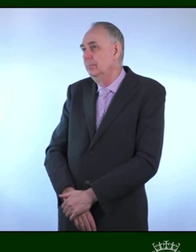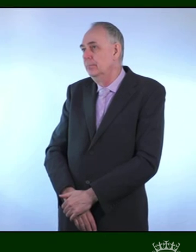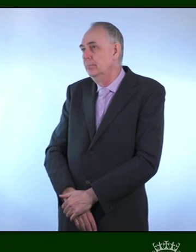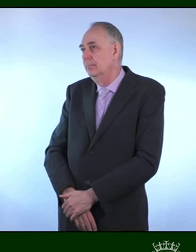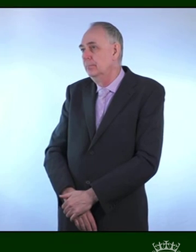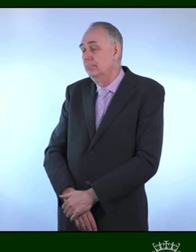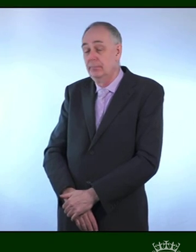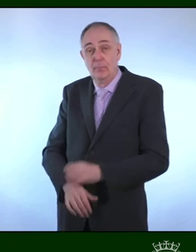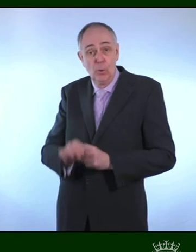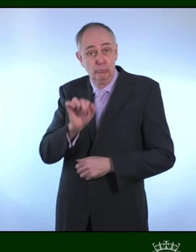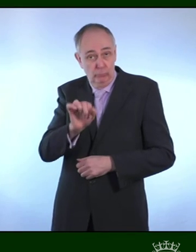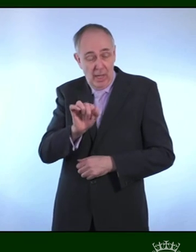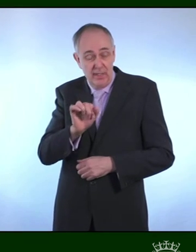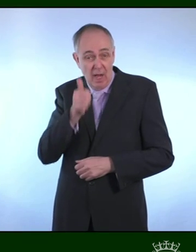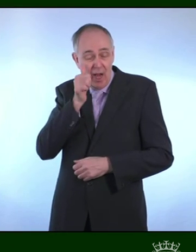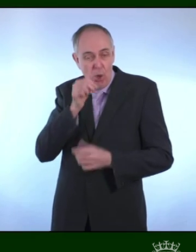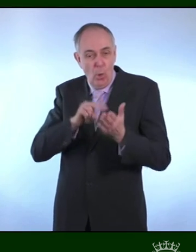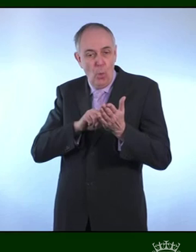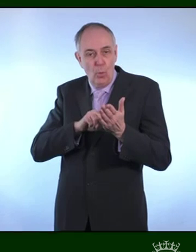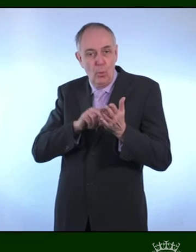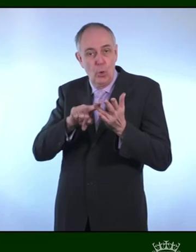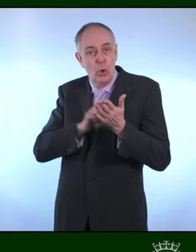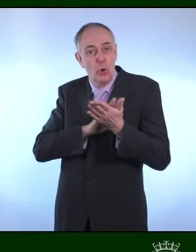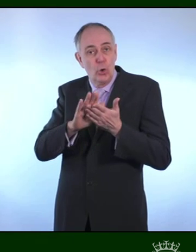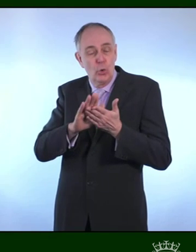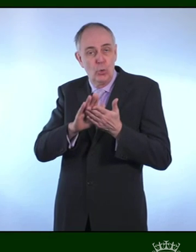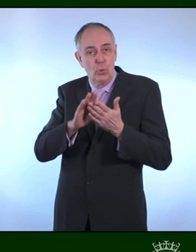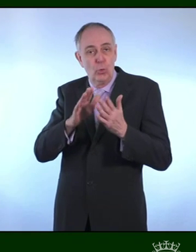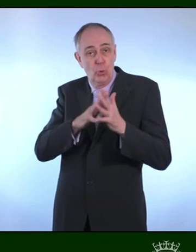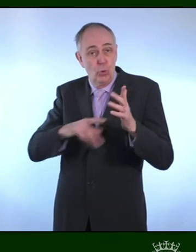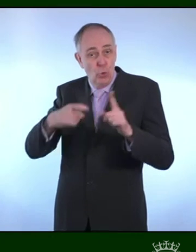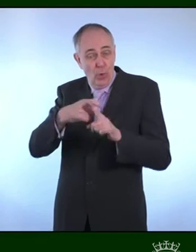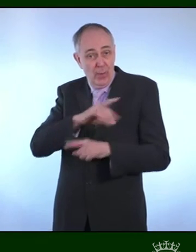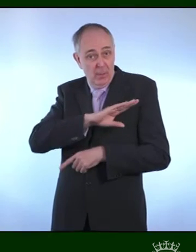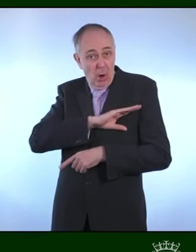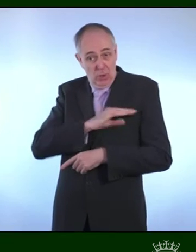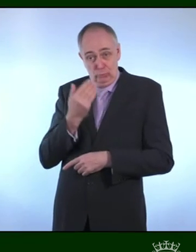It has had a consignment in the last few days, and we will keep those supplies coming.